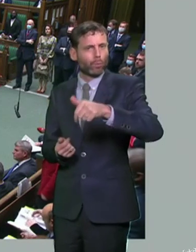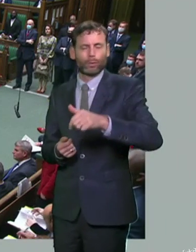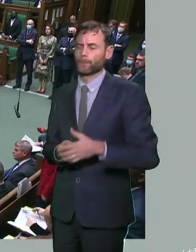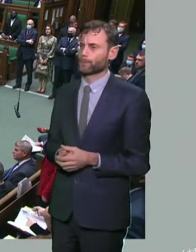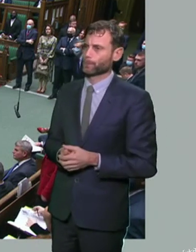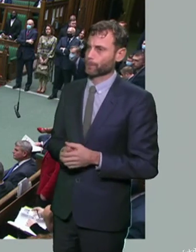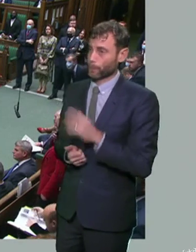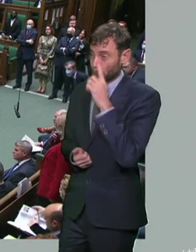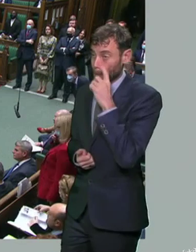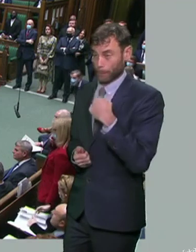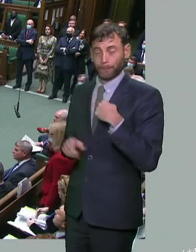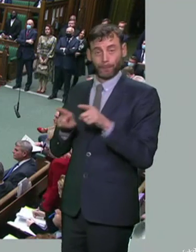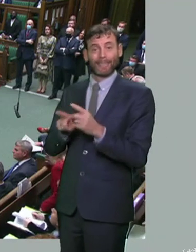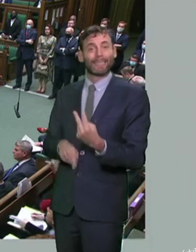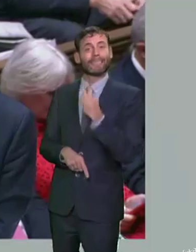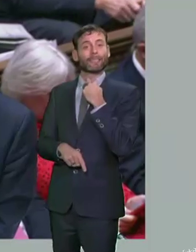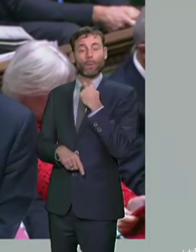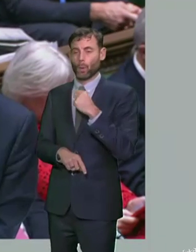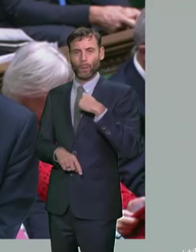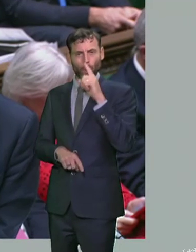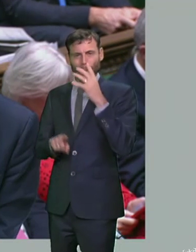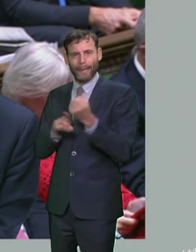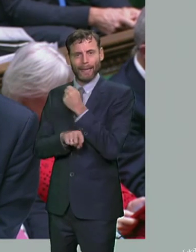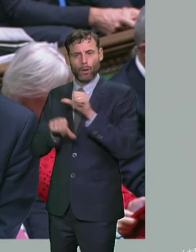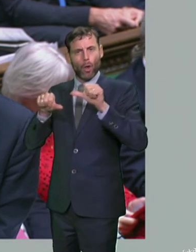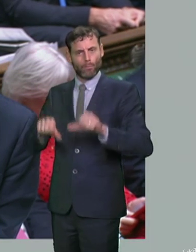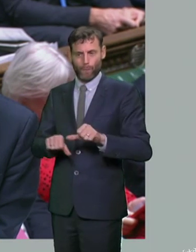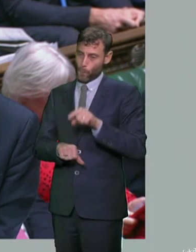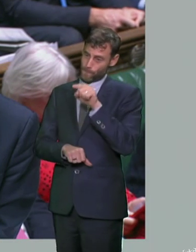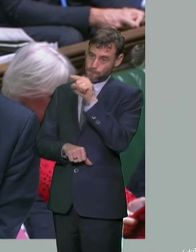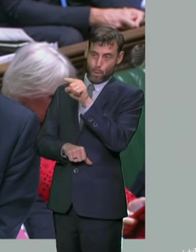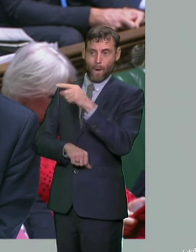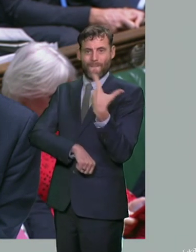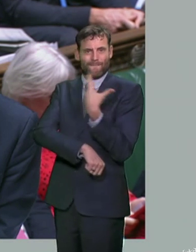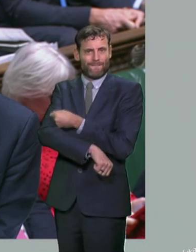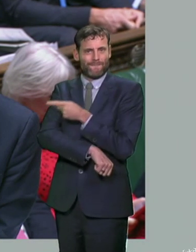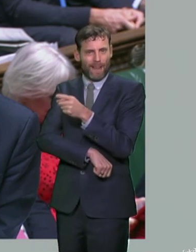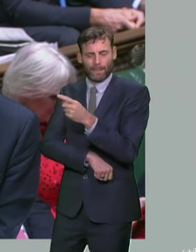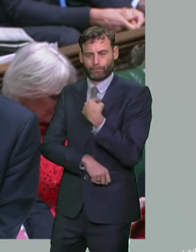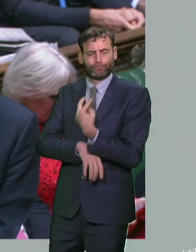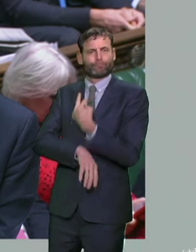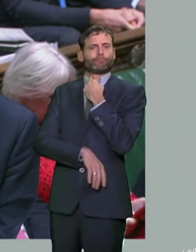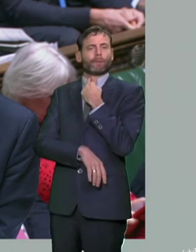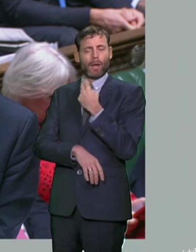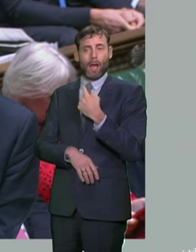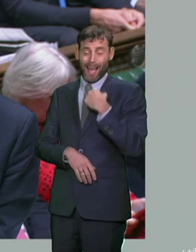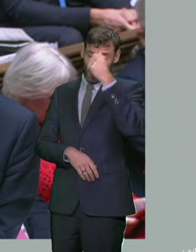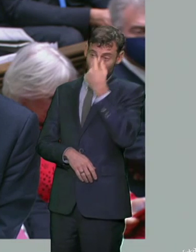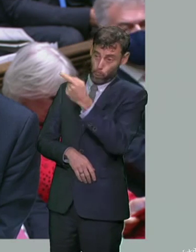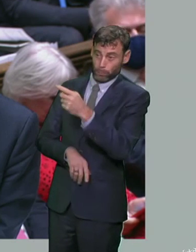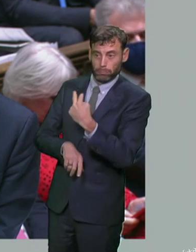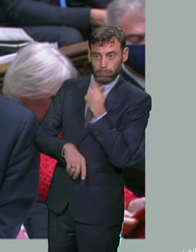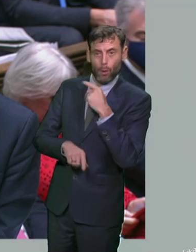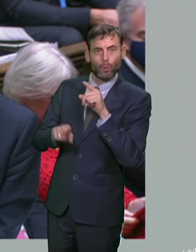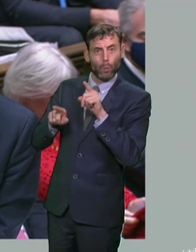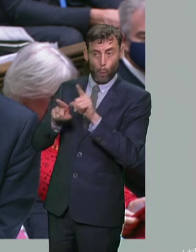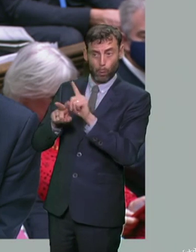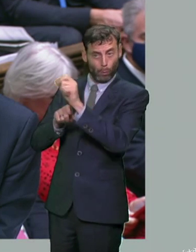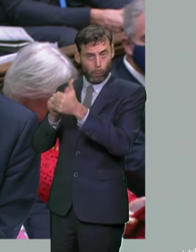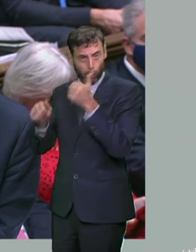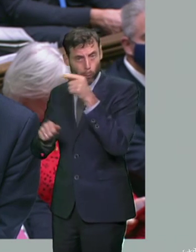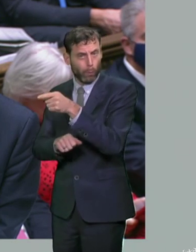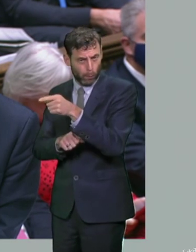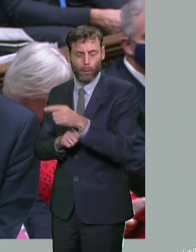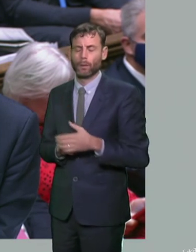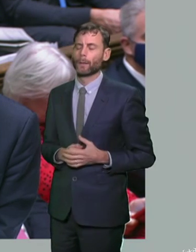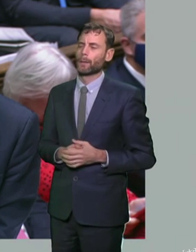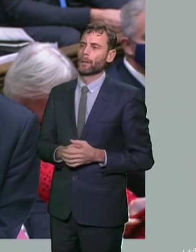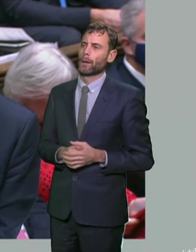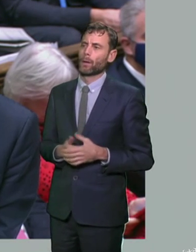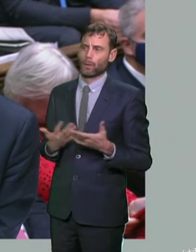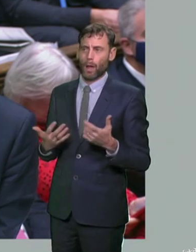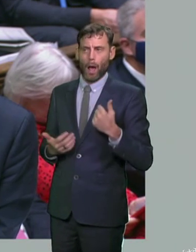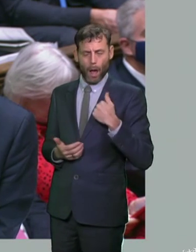I was personally very disappointed when we could not get approval for the Valneva vaccine in the way that we had hoped, and I know how disappointing that was to colleagues in Scotland.